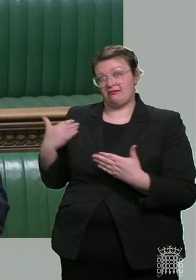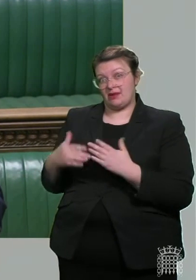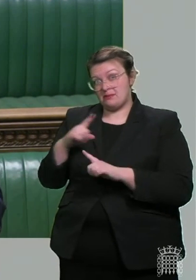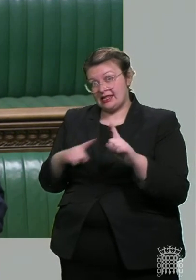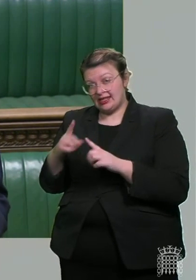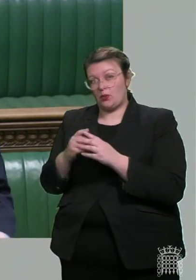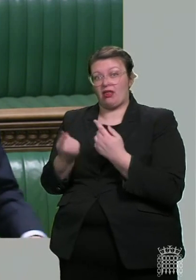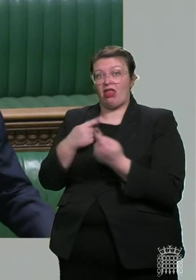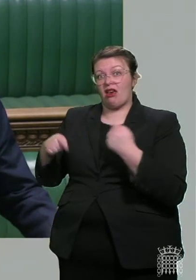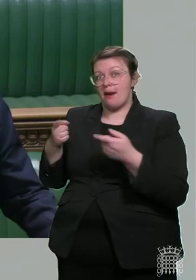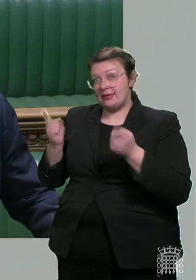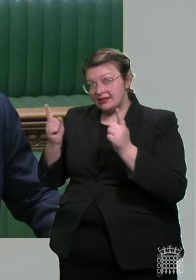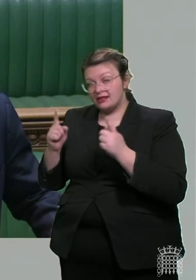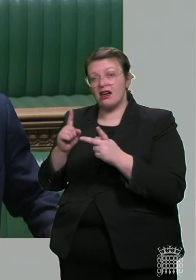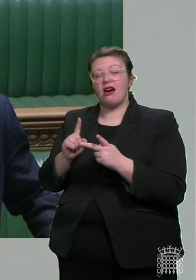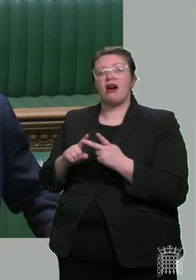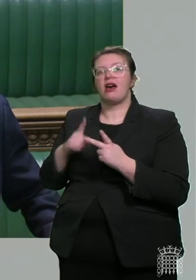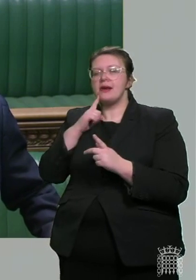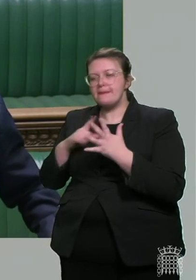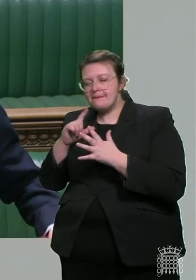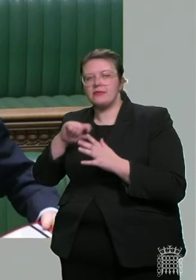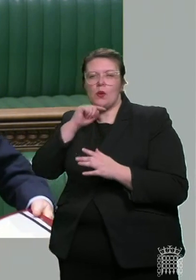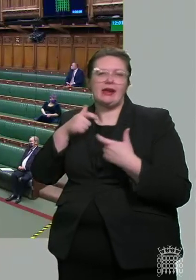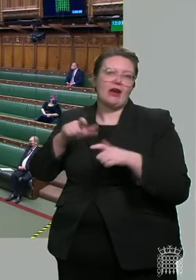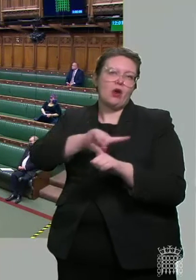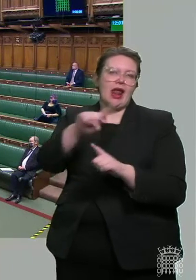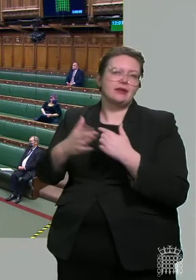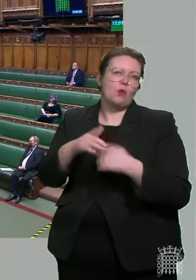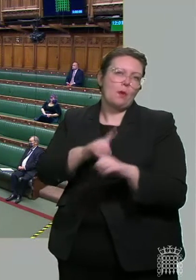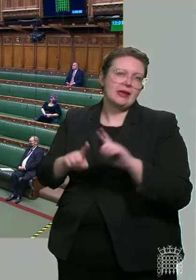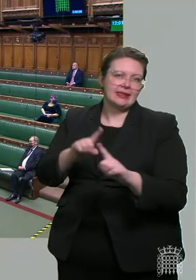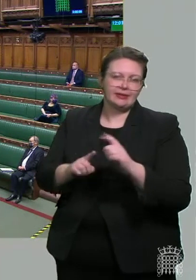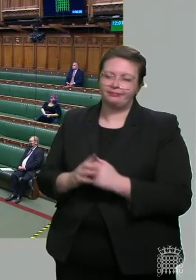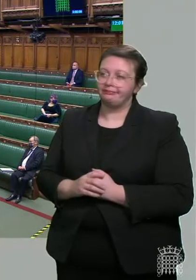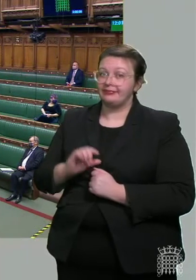In addition to my duties in this House, I shall have further such meetings later today.